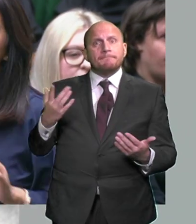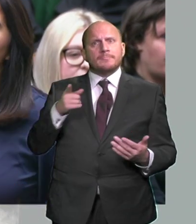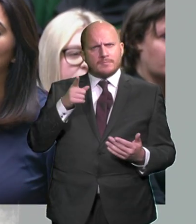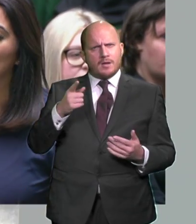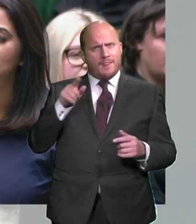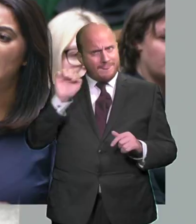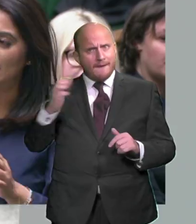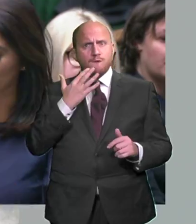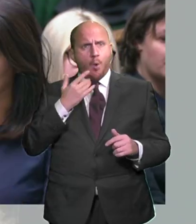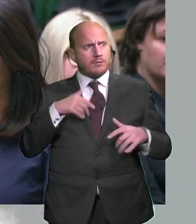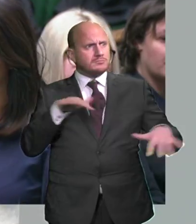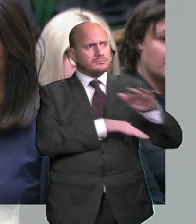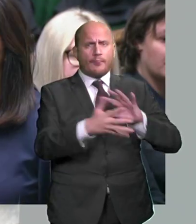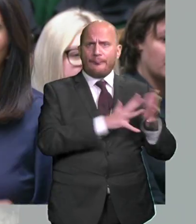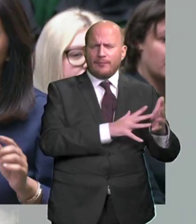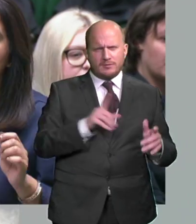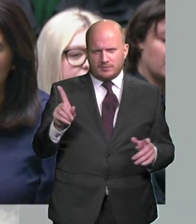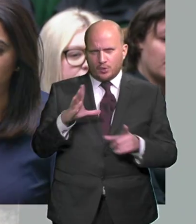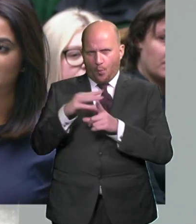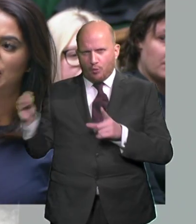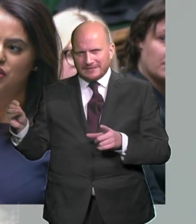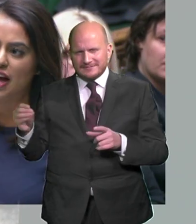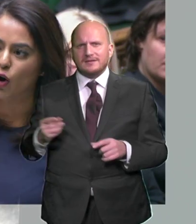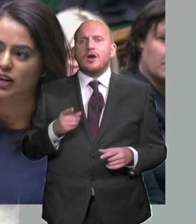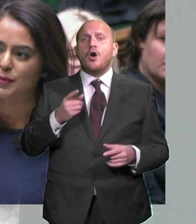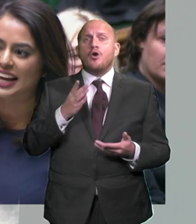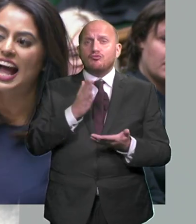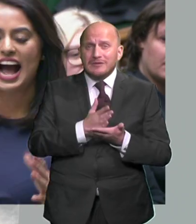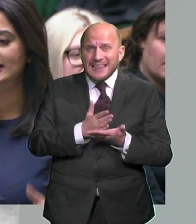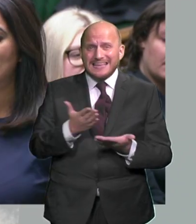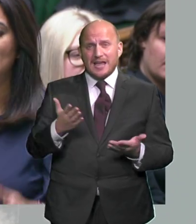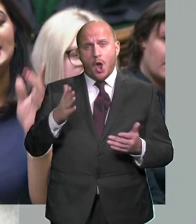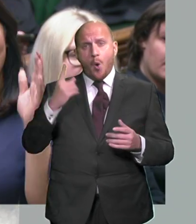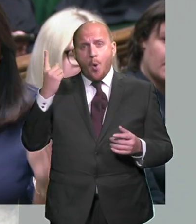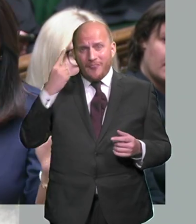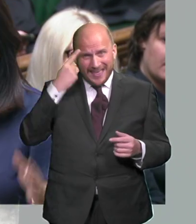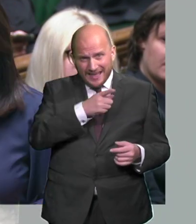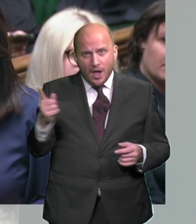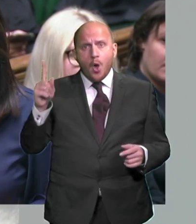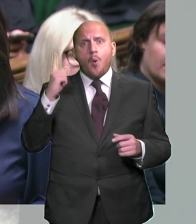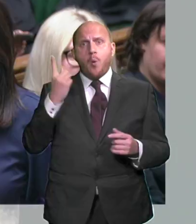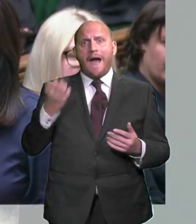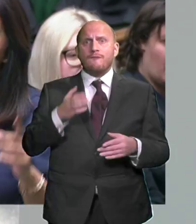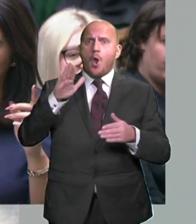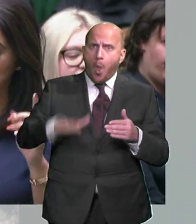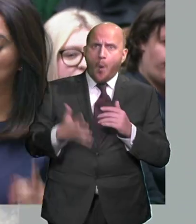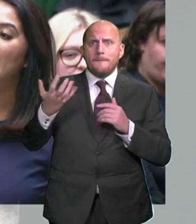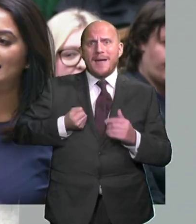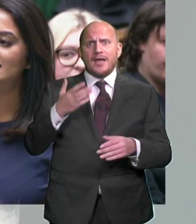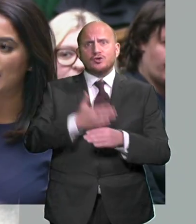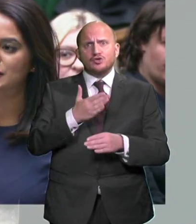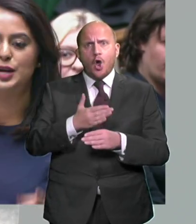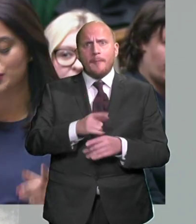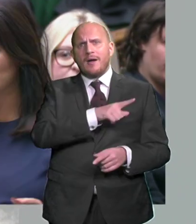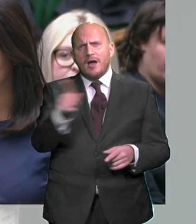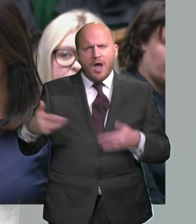It is not those in low-paid jobs who are trashing the economy—again, it is the Tories.